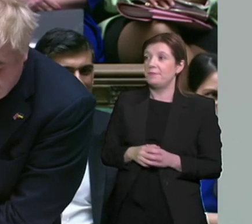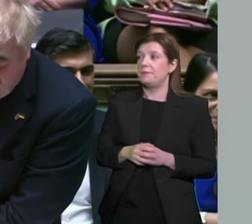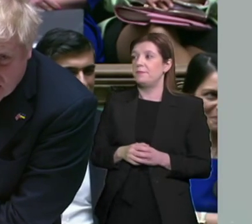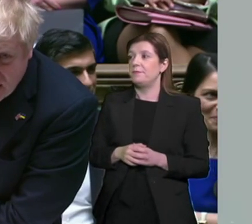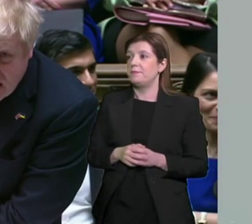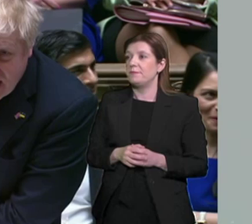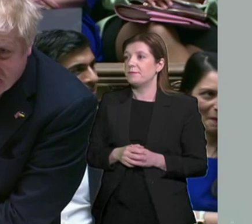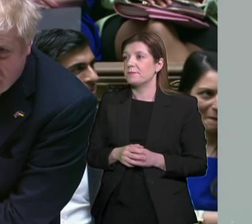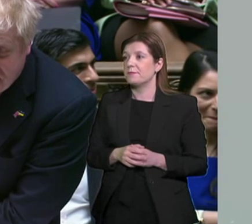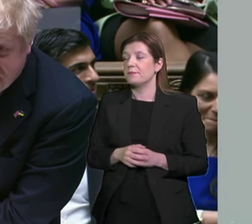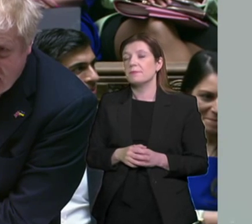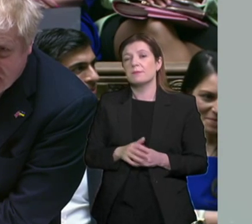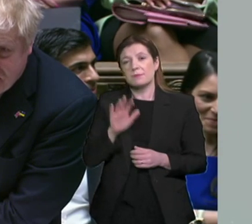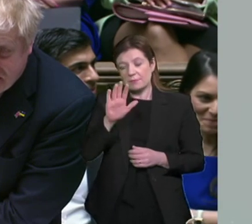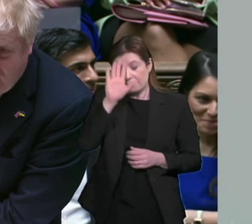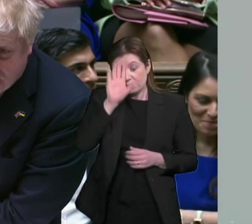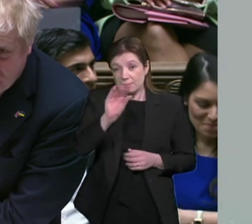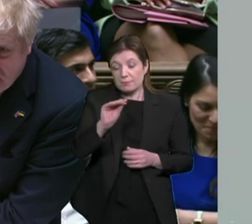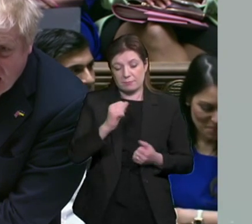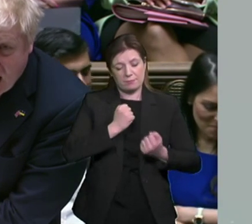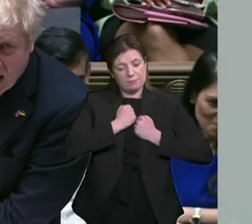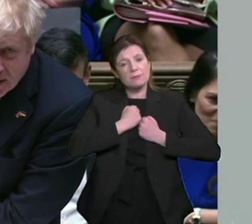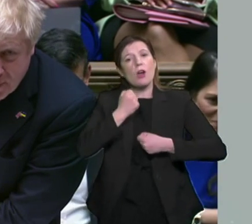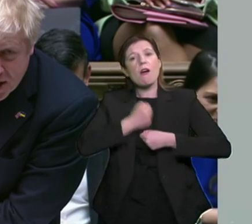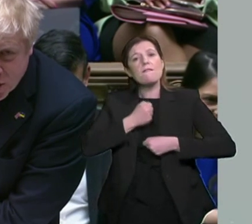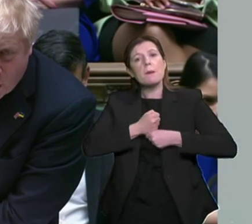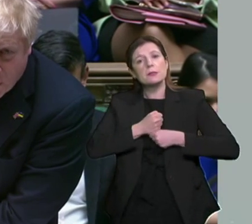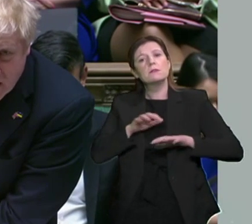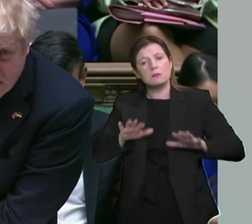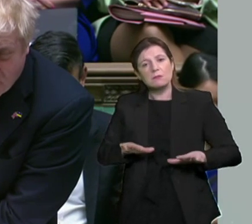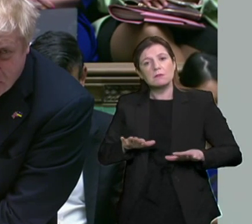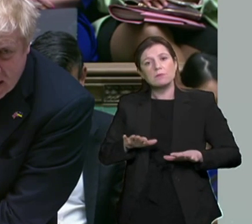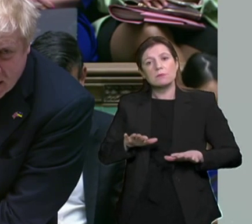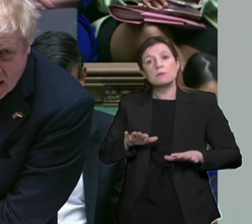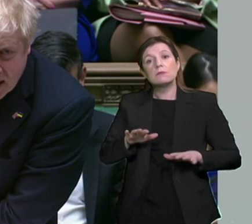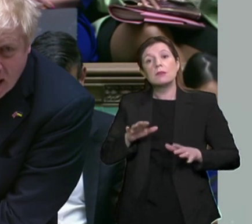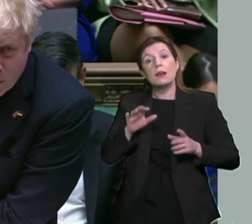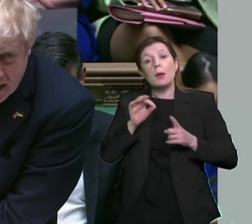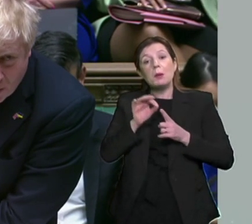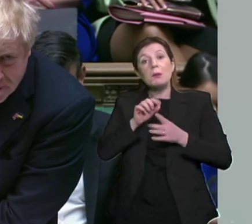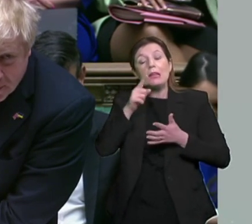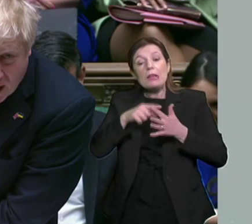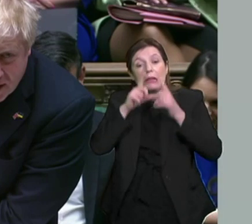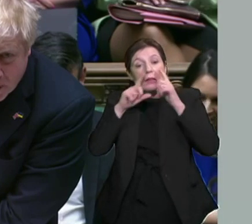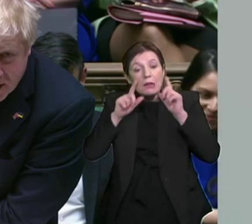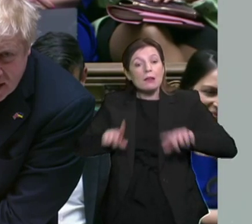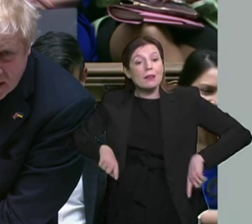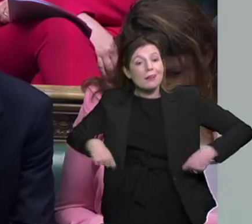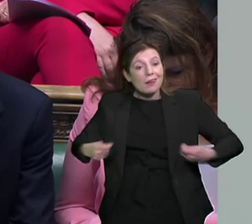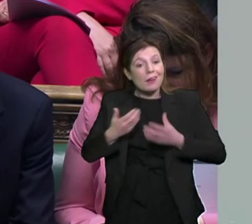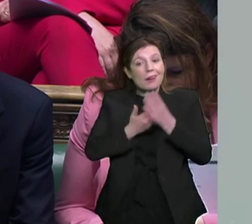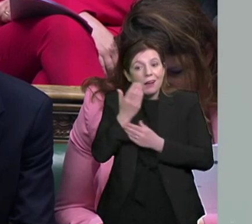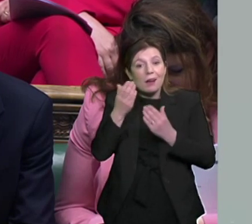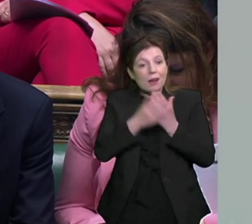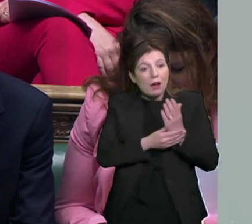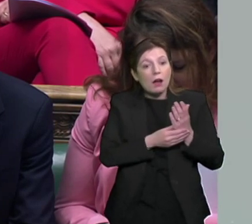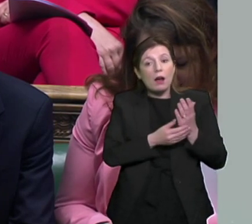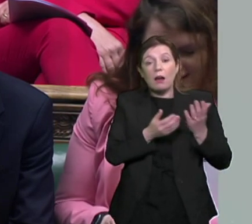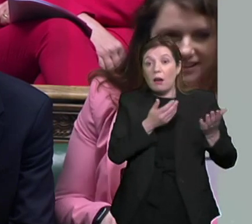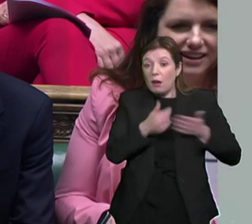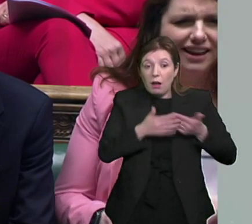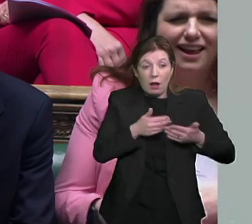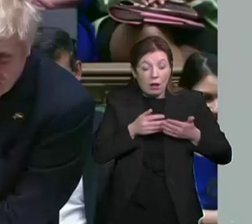What I can tell him is that this Government made sure that we got the personal protective equipment and the supplies that were needed in record time.